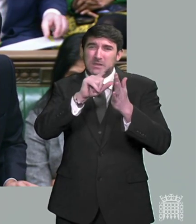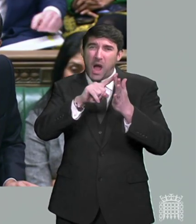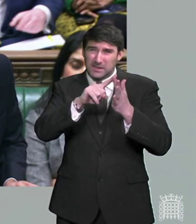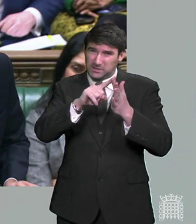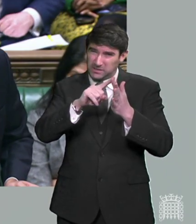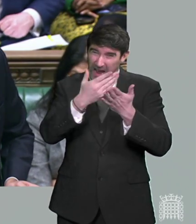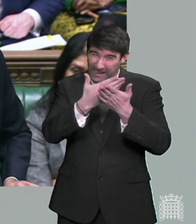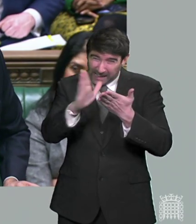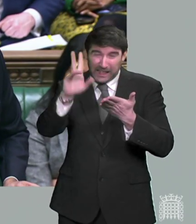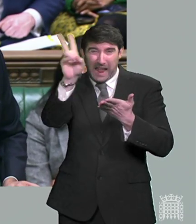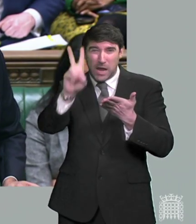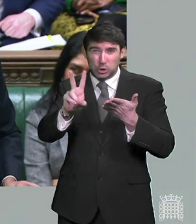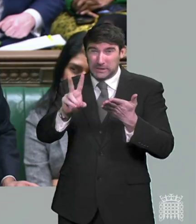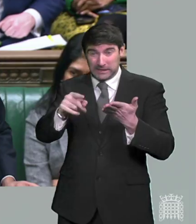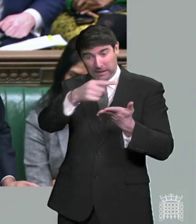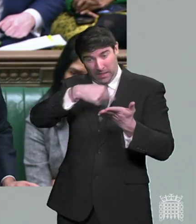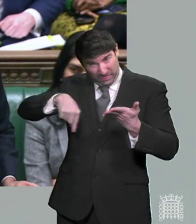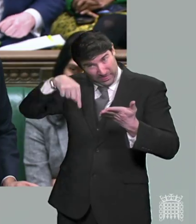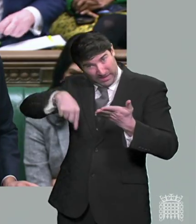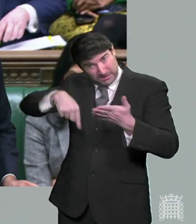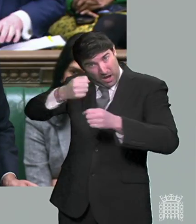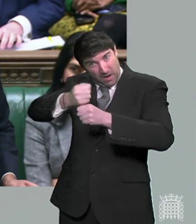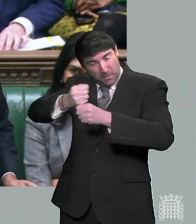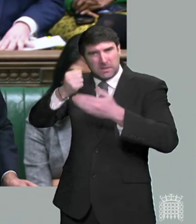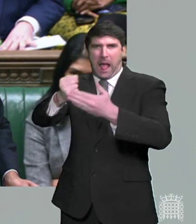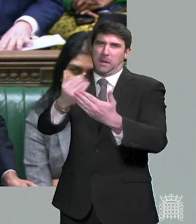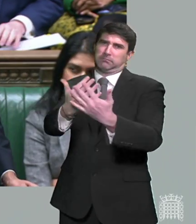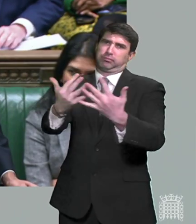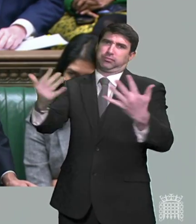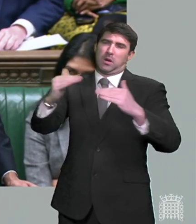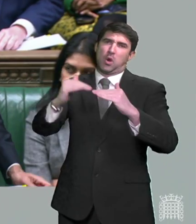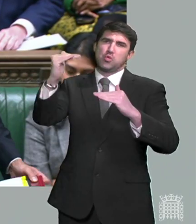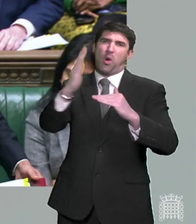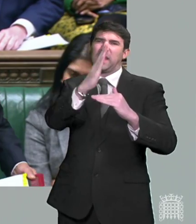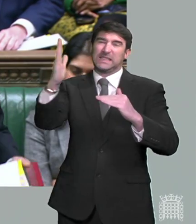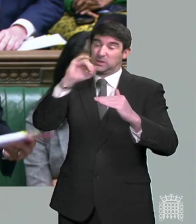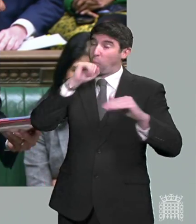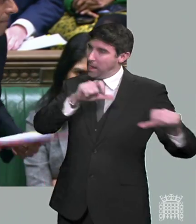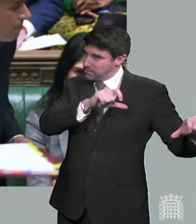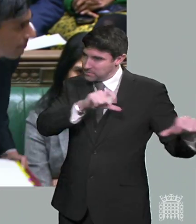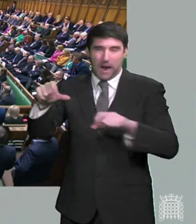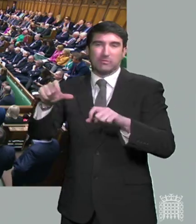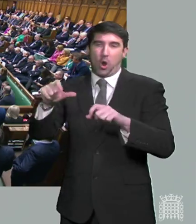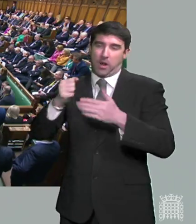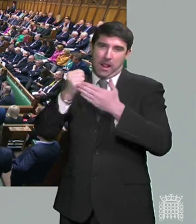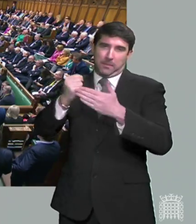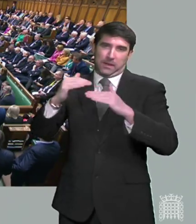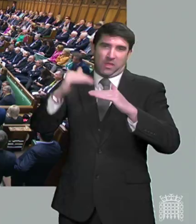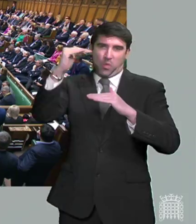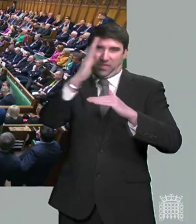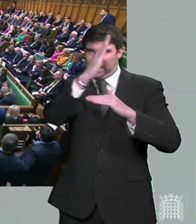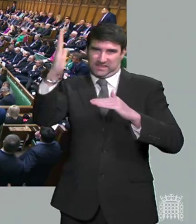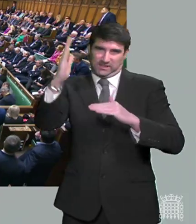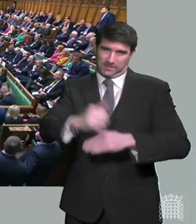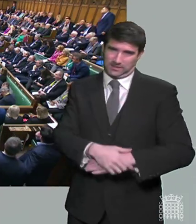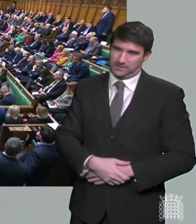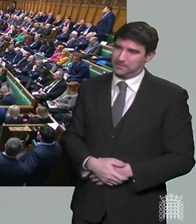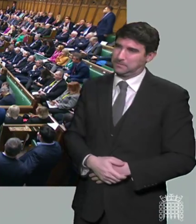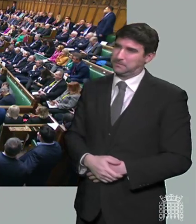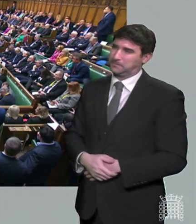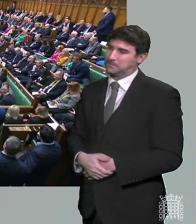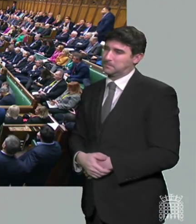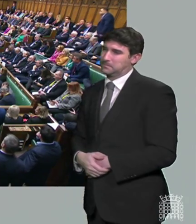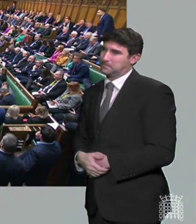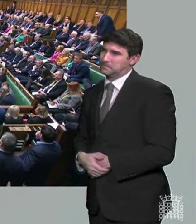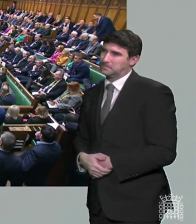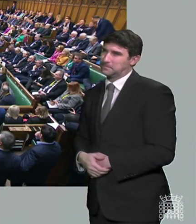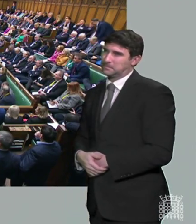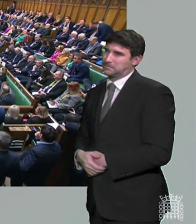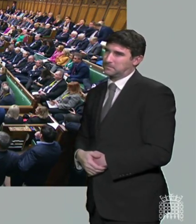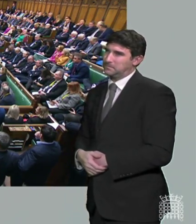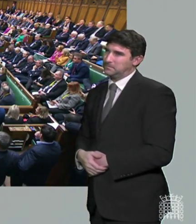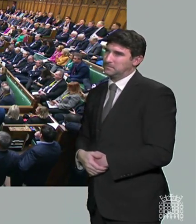This Government are committed to the north-east, and we will deliver more jobs and opportunity under this Conservative Administration.